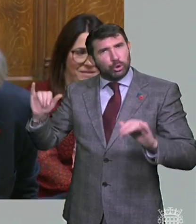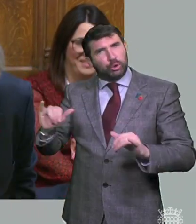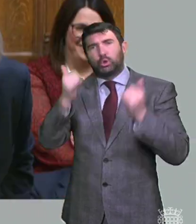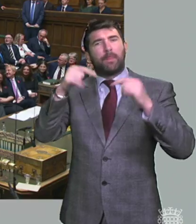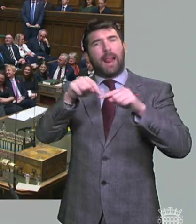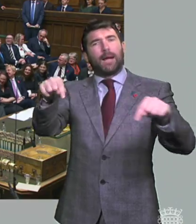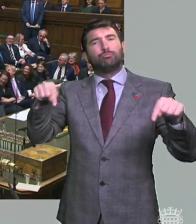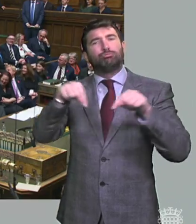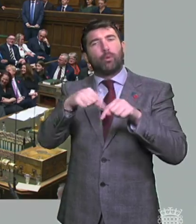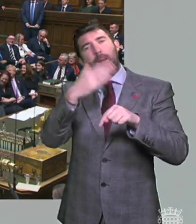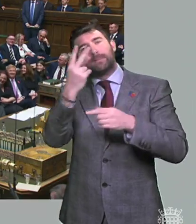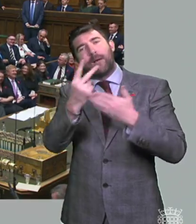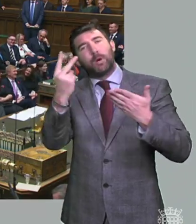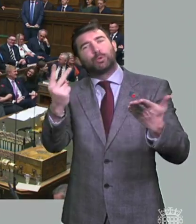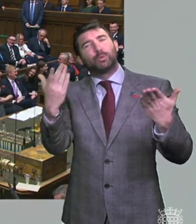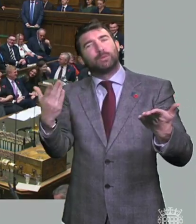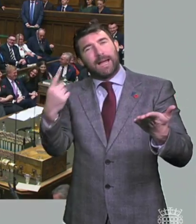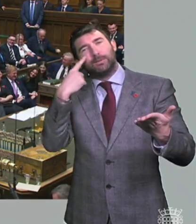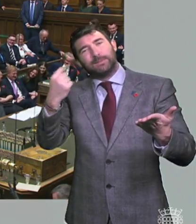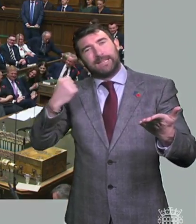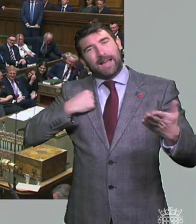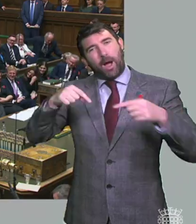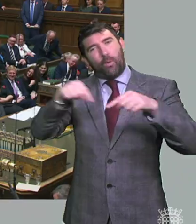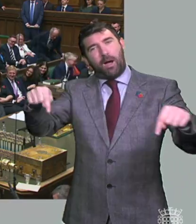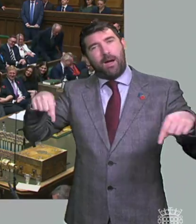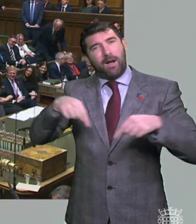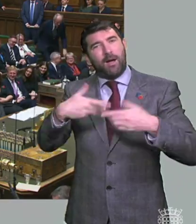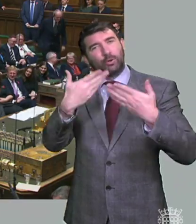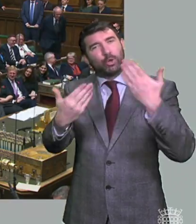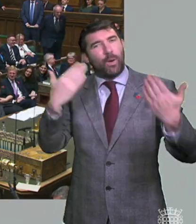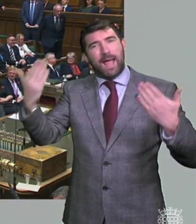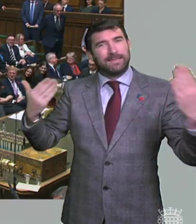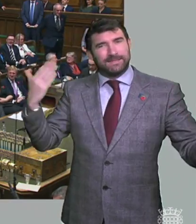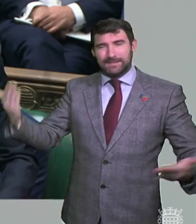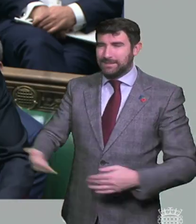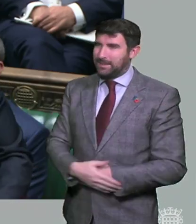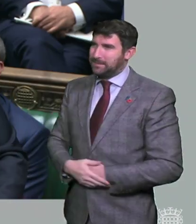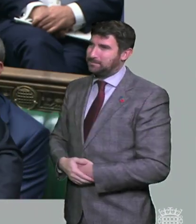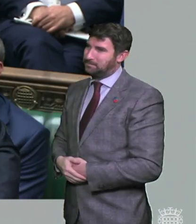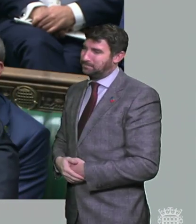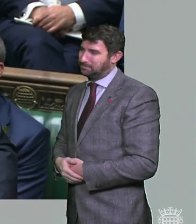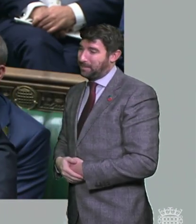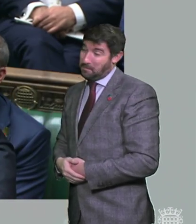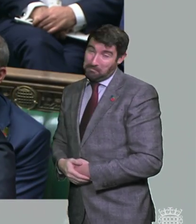That sounds like an appealing invitation.